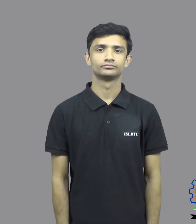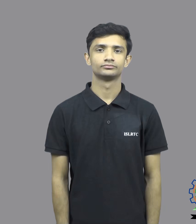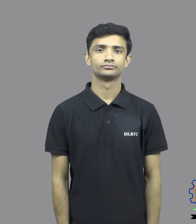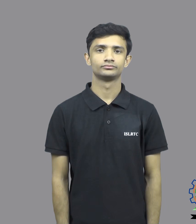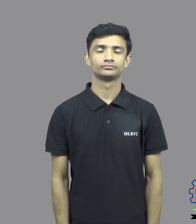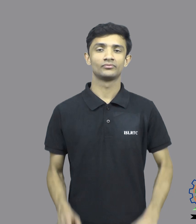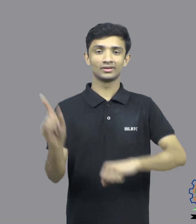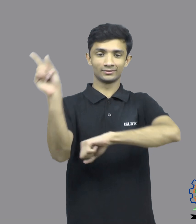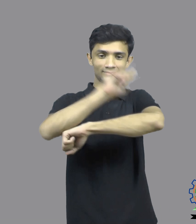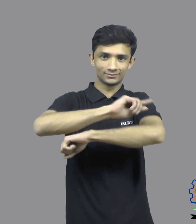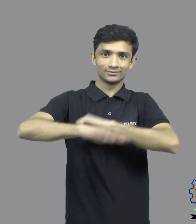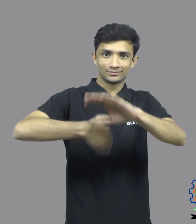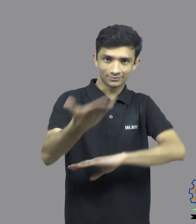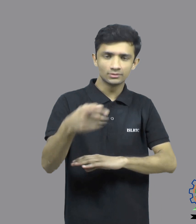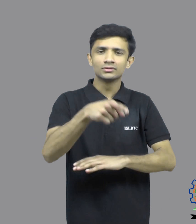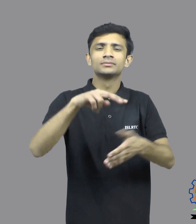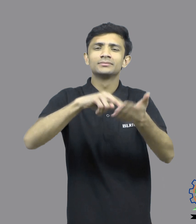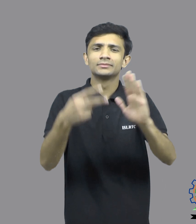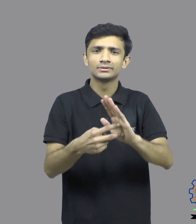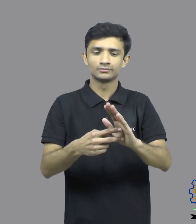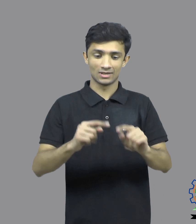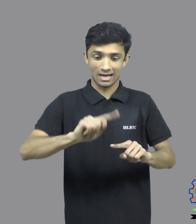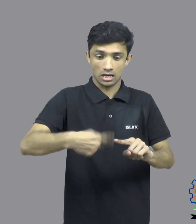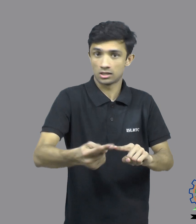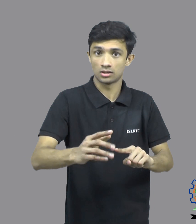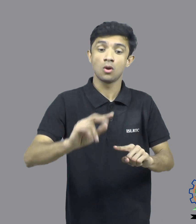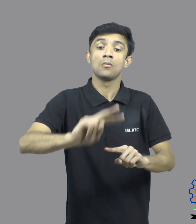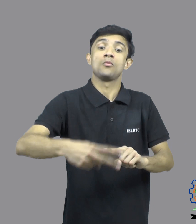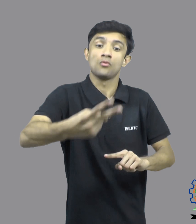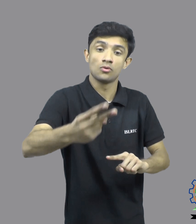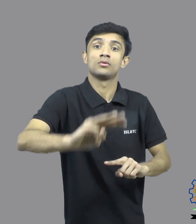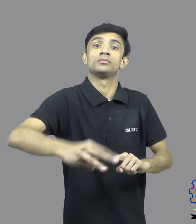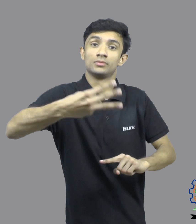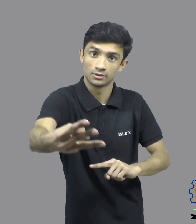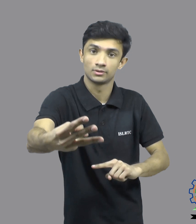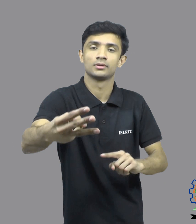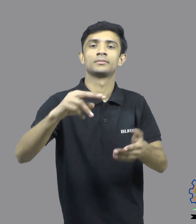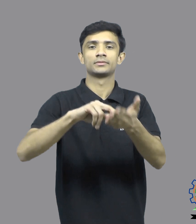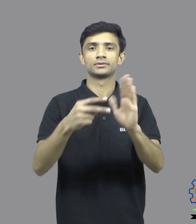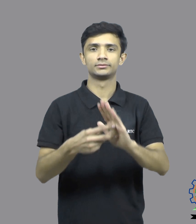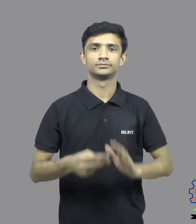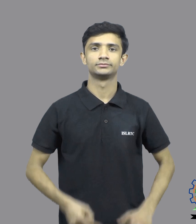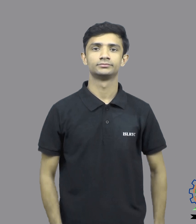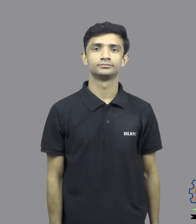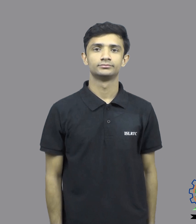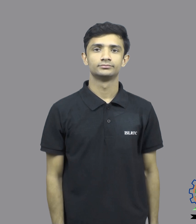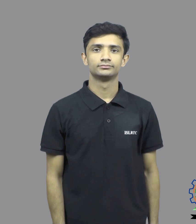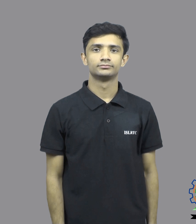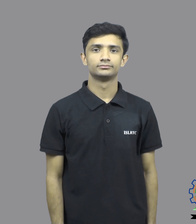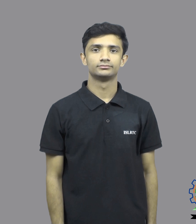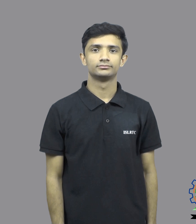Day(s) After Tomorrow